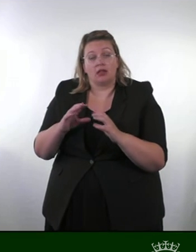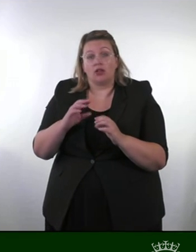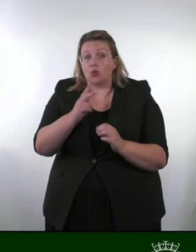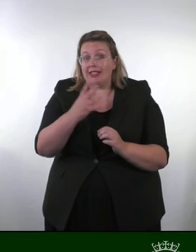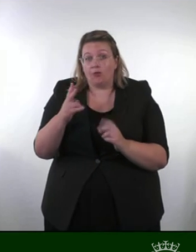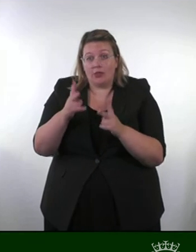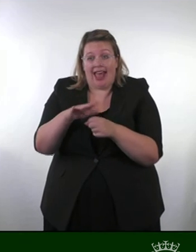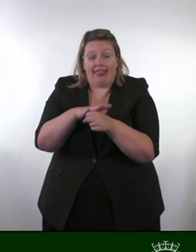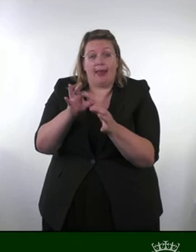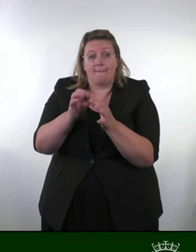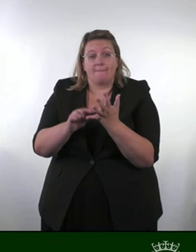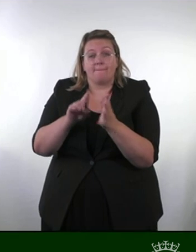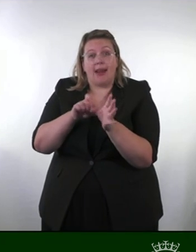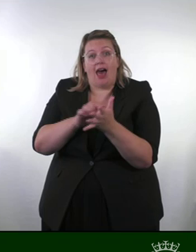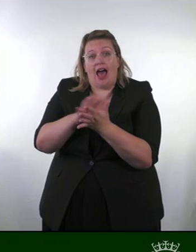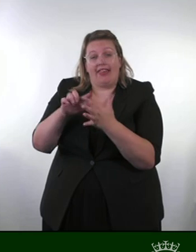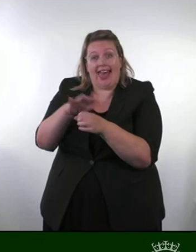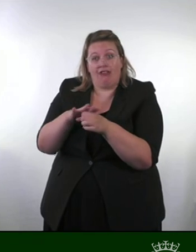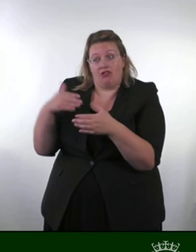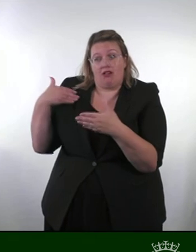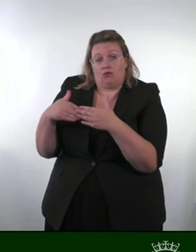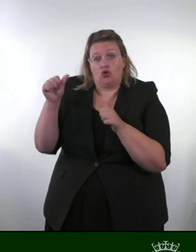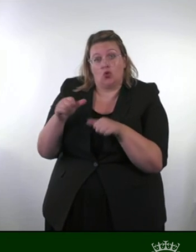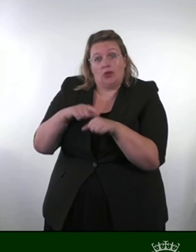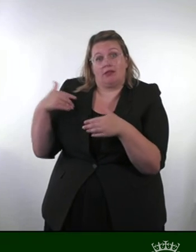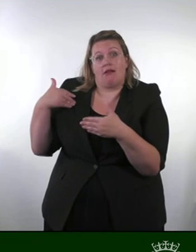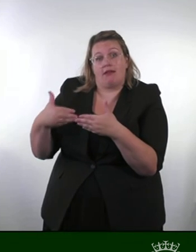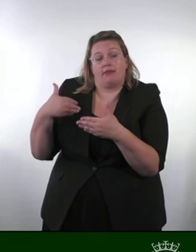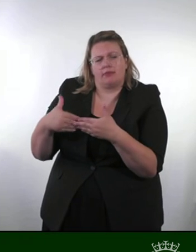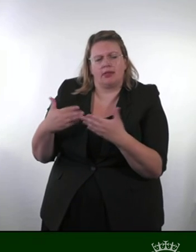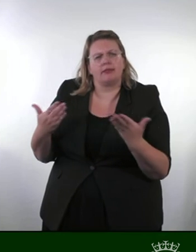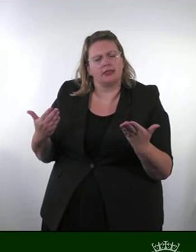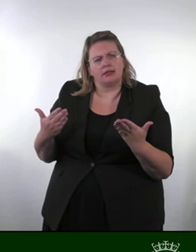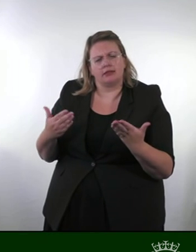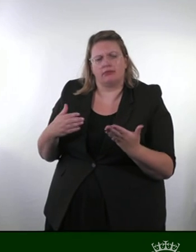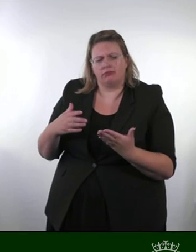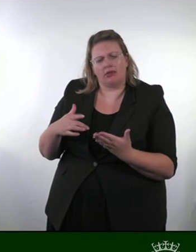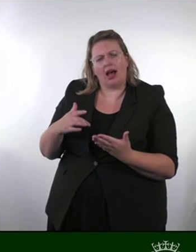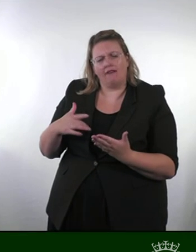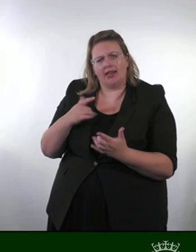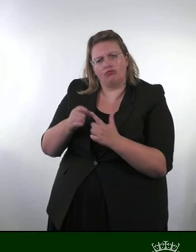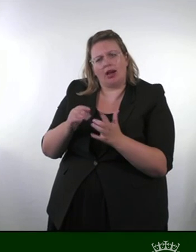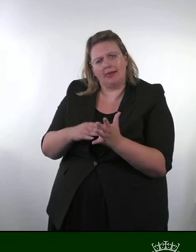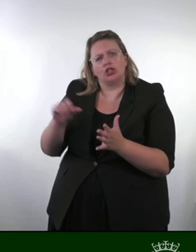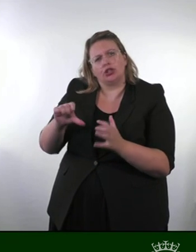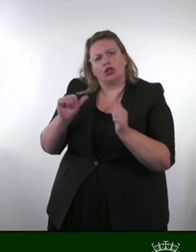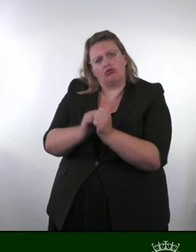I am sure that my right honourable Friend the Prime Minister will agree that one death is one death too many.